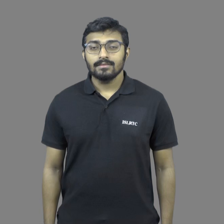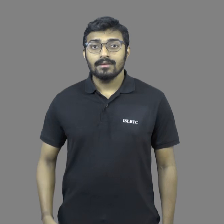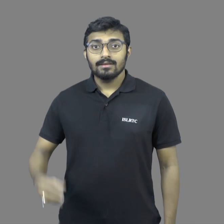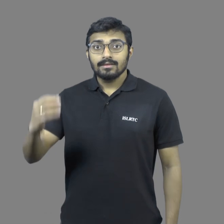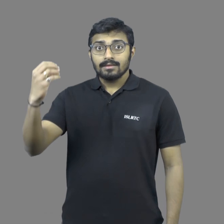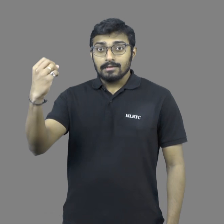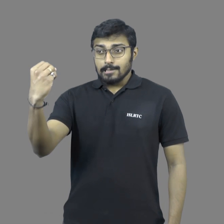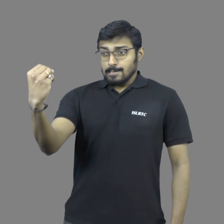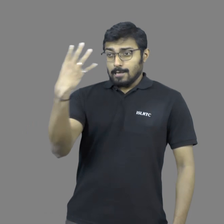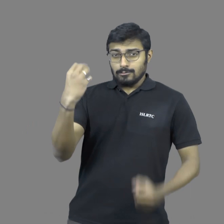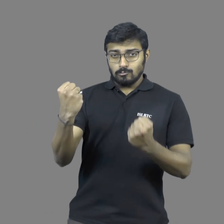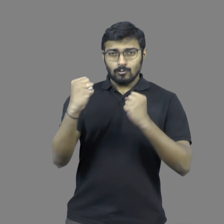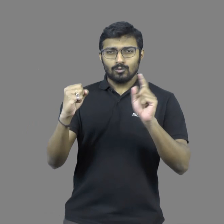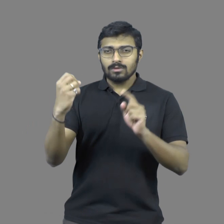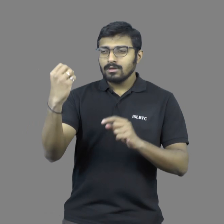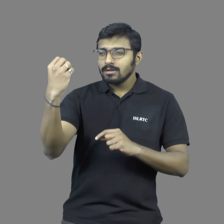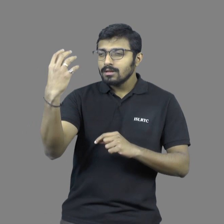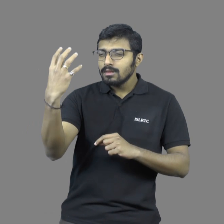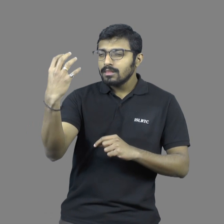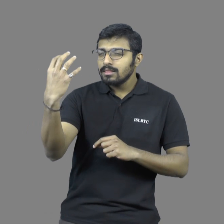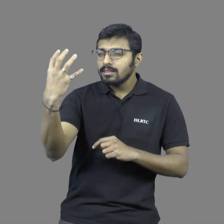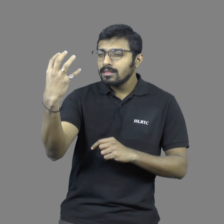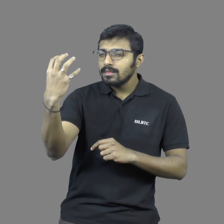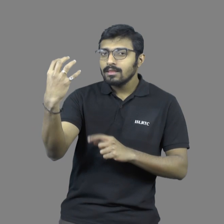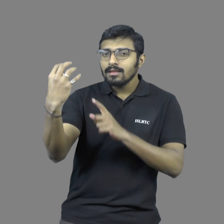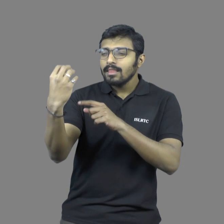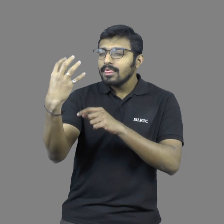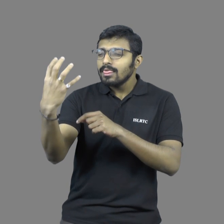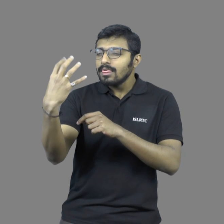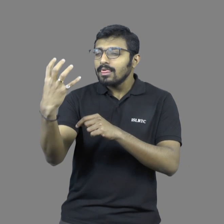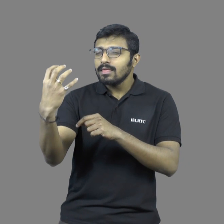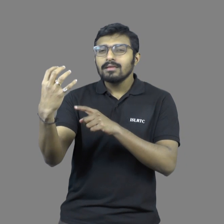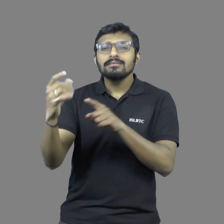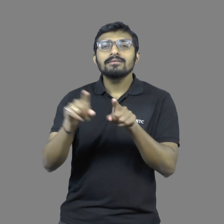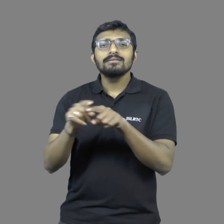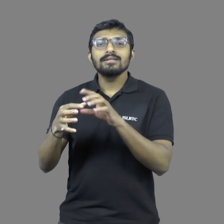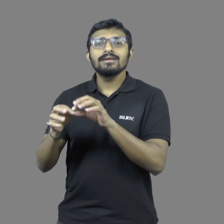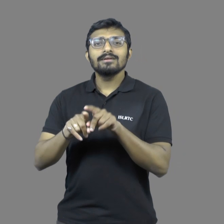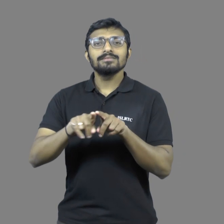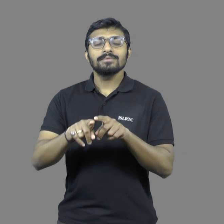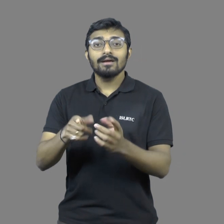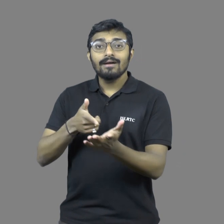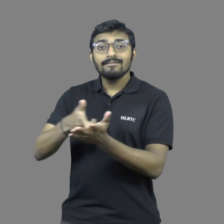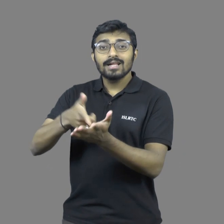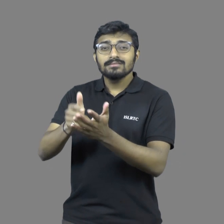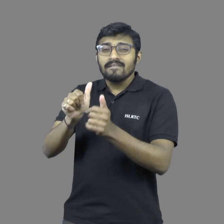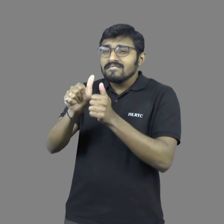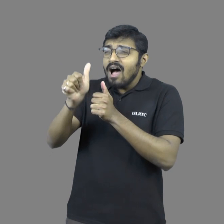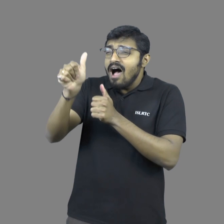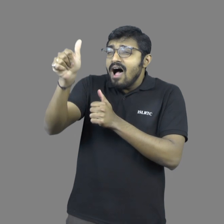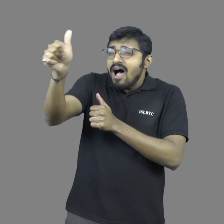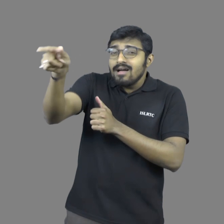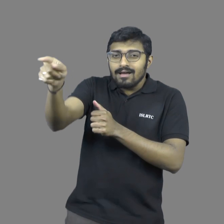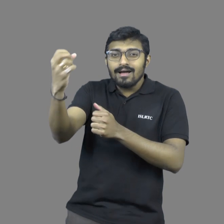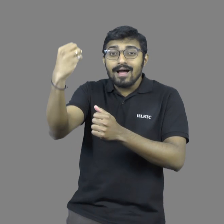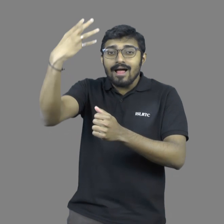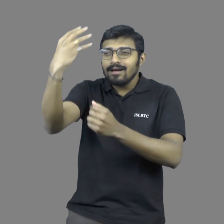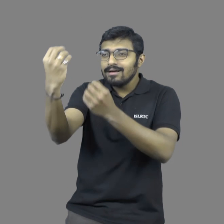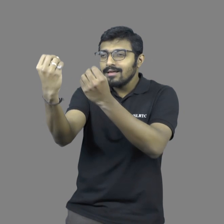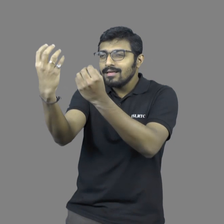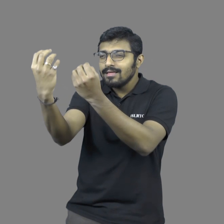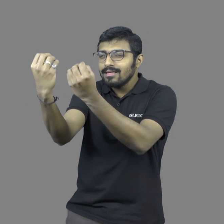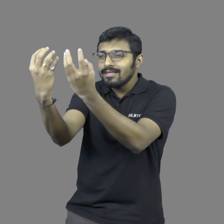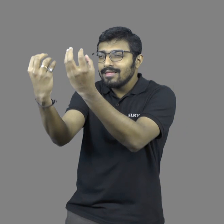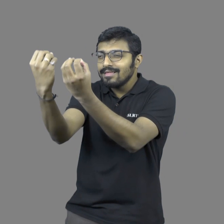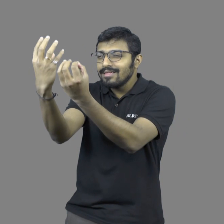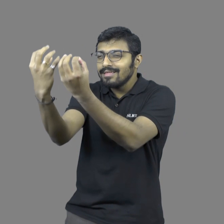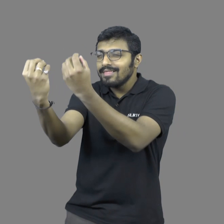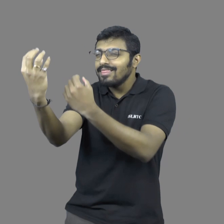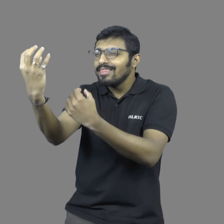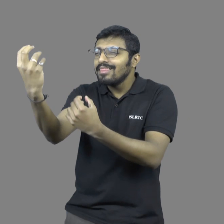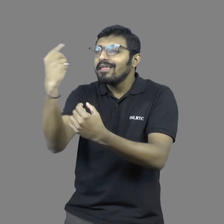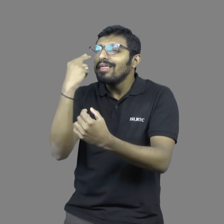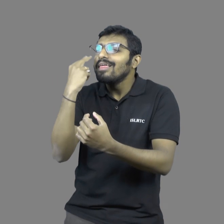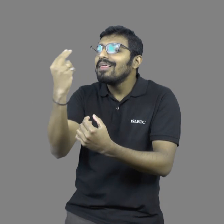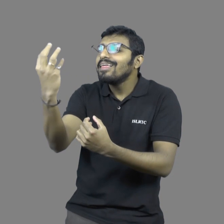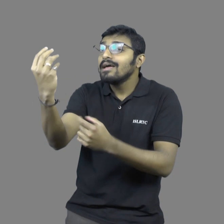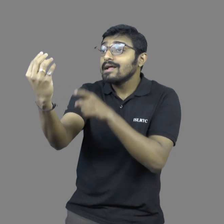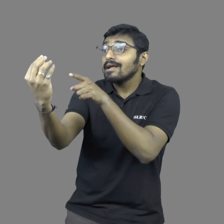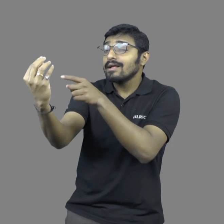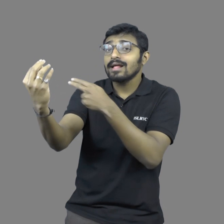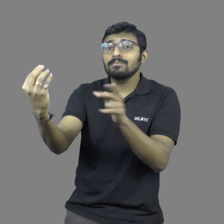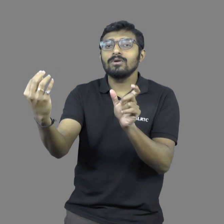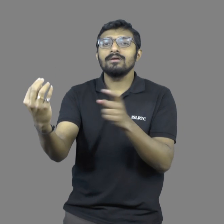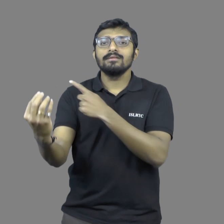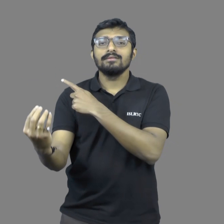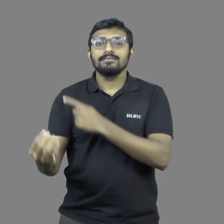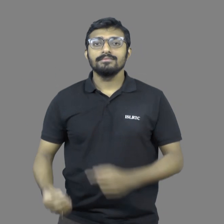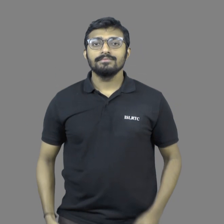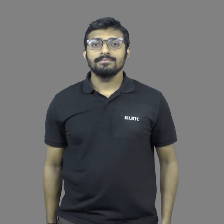Glimmer